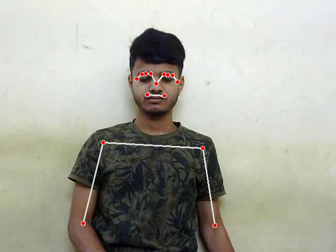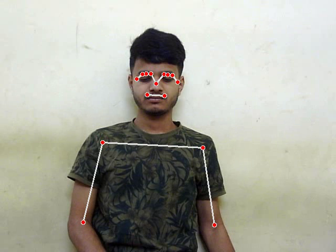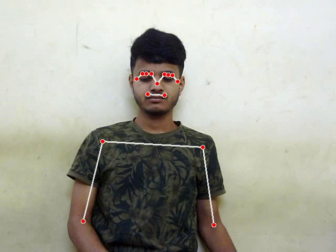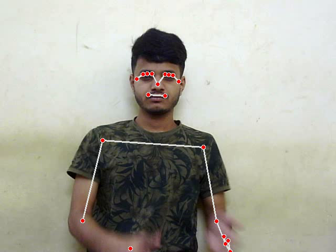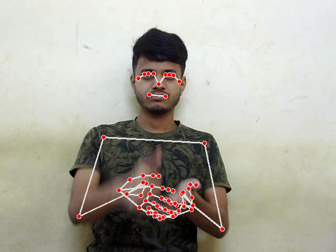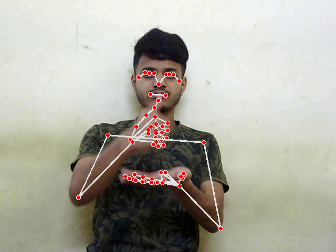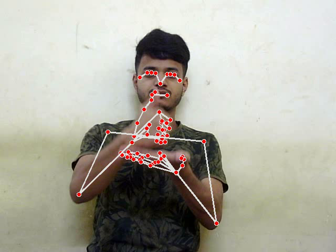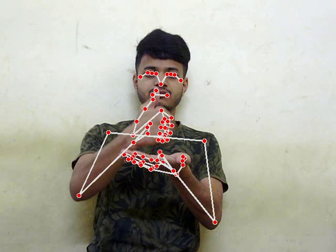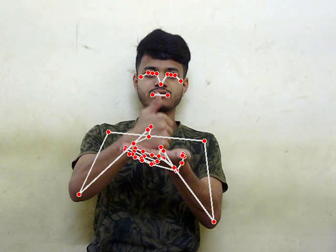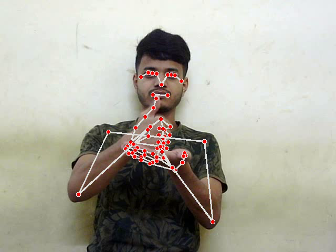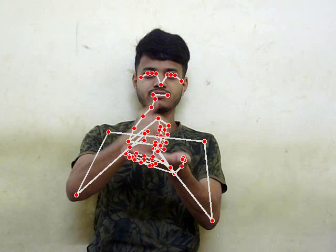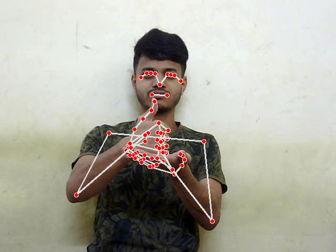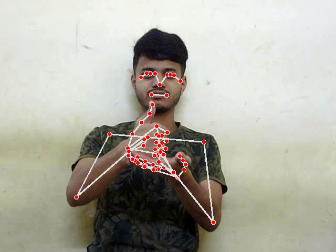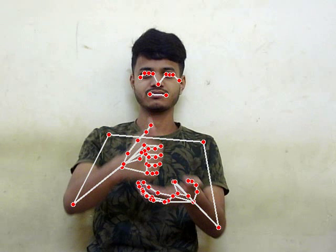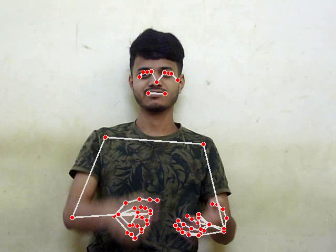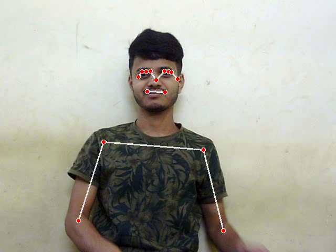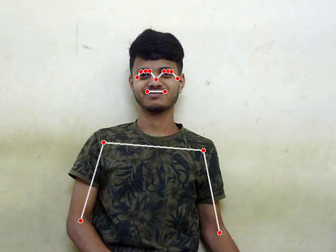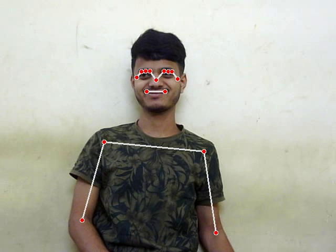help